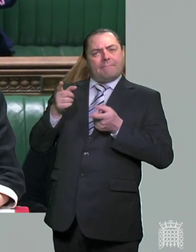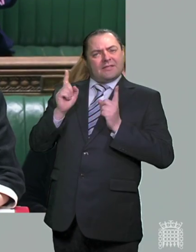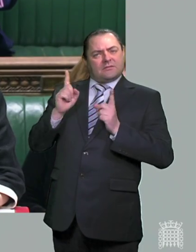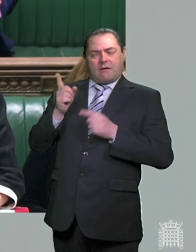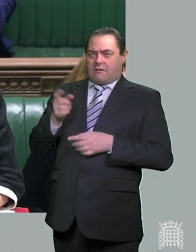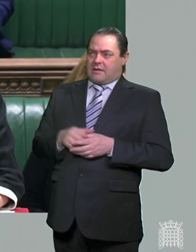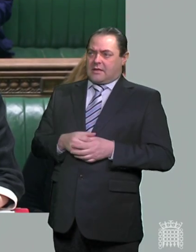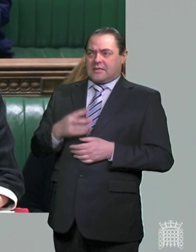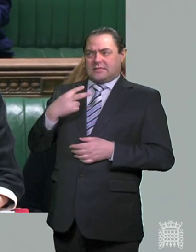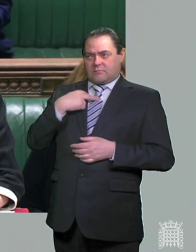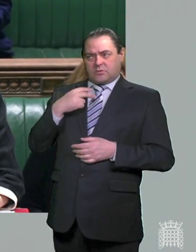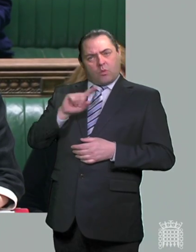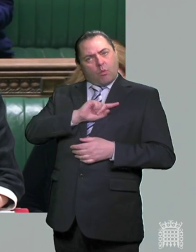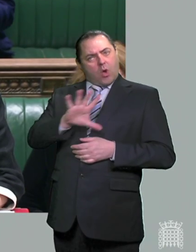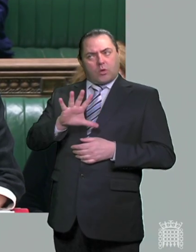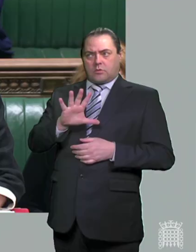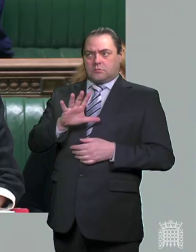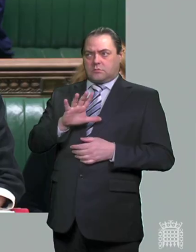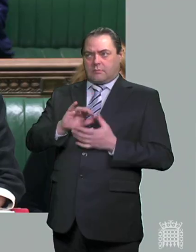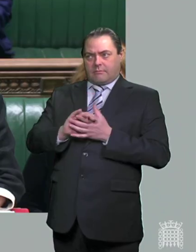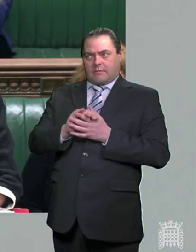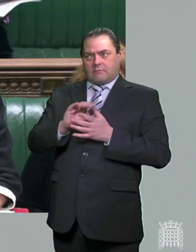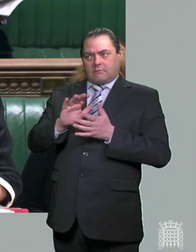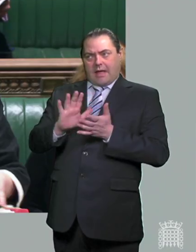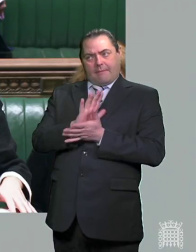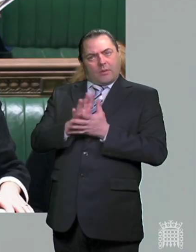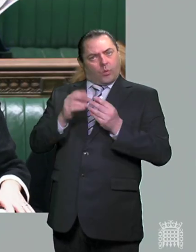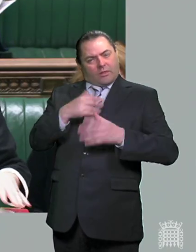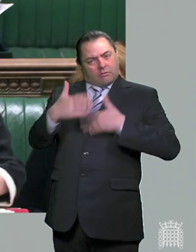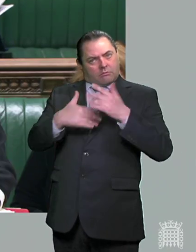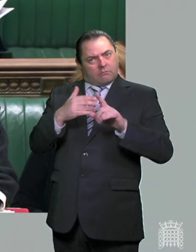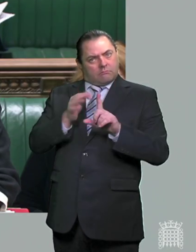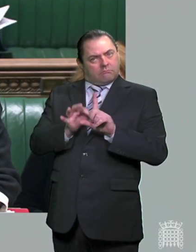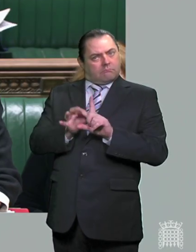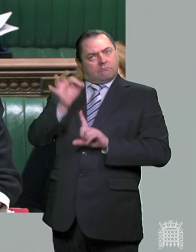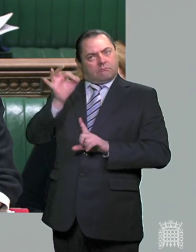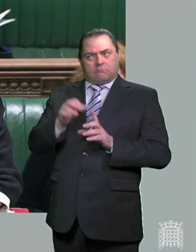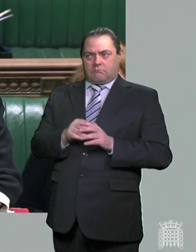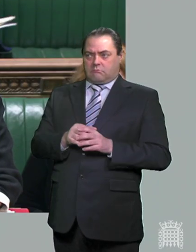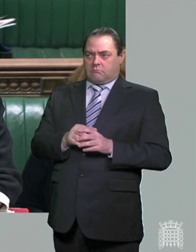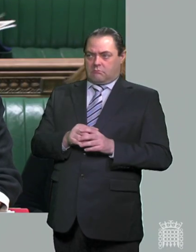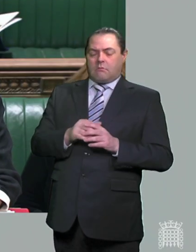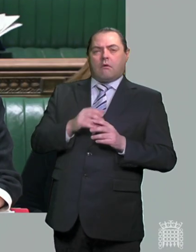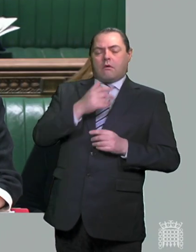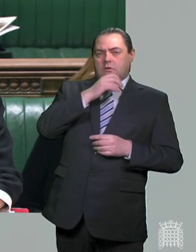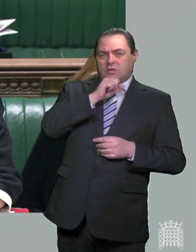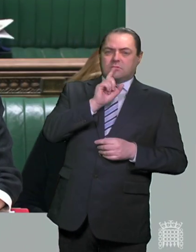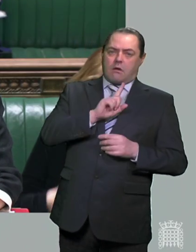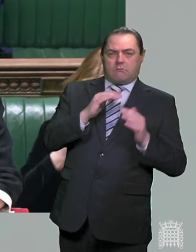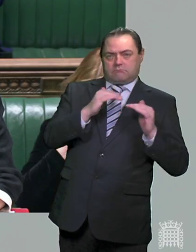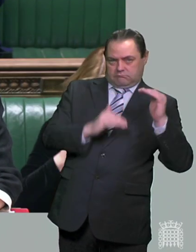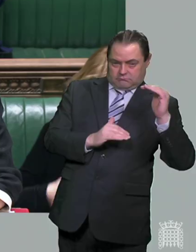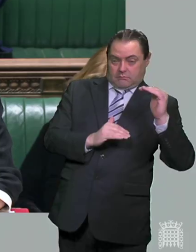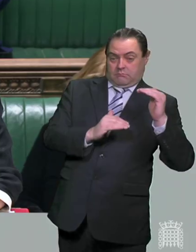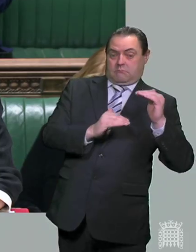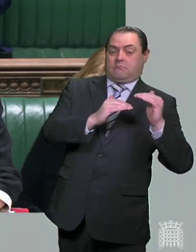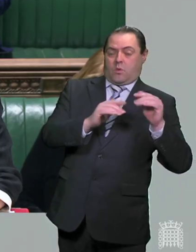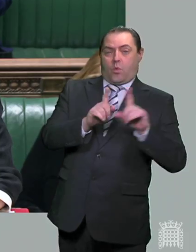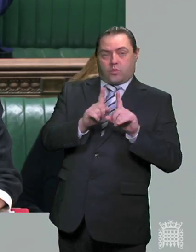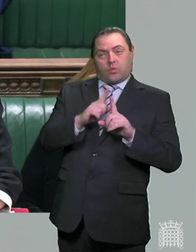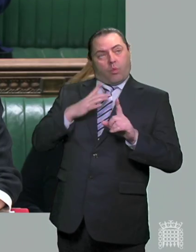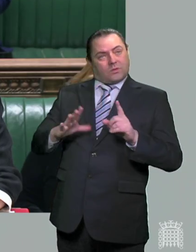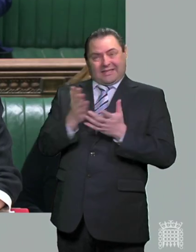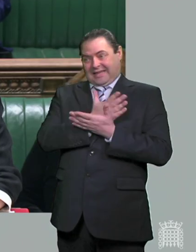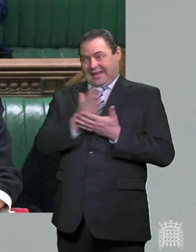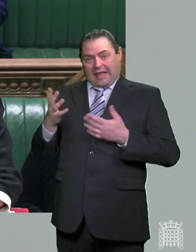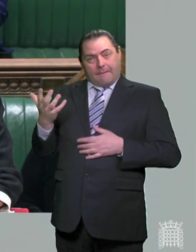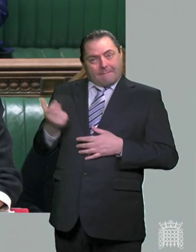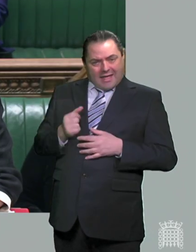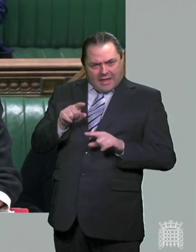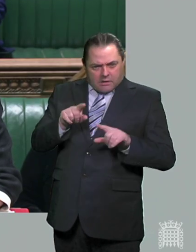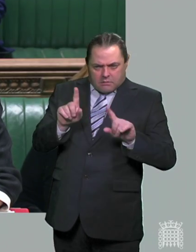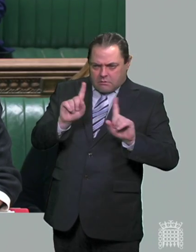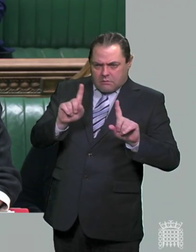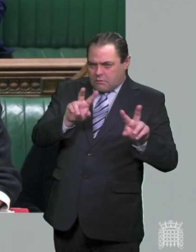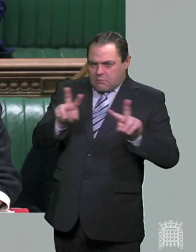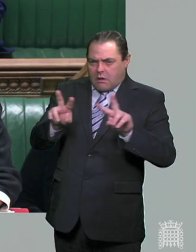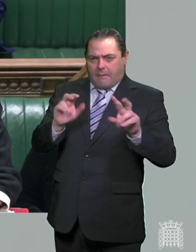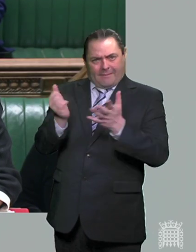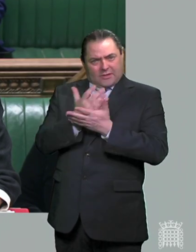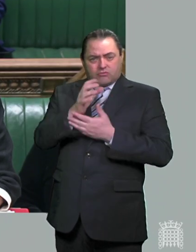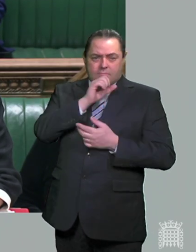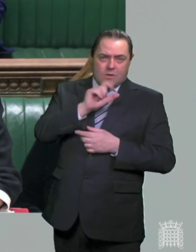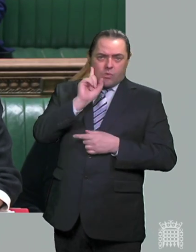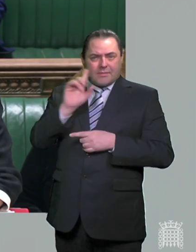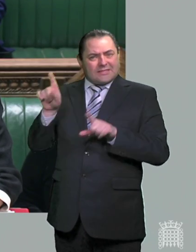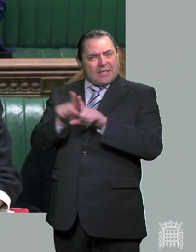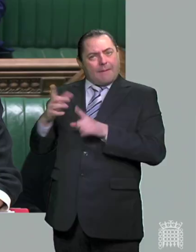It is disappointing that she cannot welcome the progress that has been made, and not just in terms of the gender pay gap: we are supporting pay transparency, which is equally important in making sure women are paid the same as men.